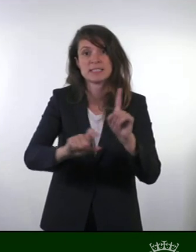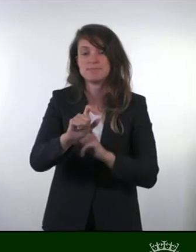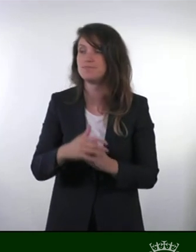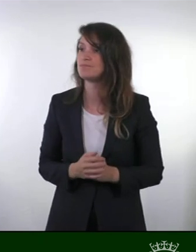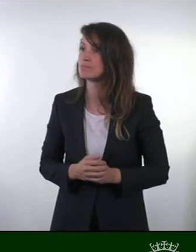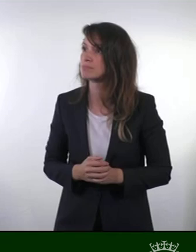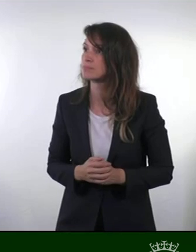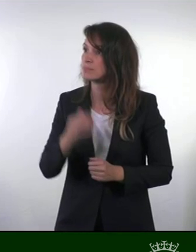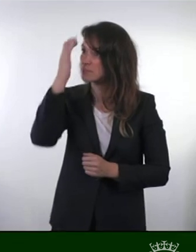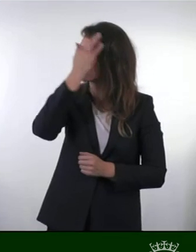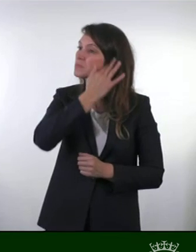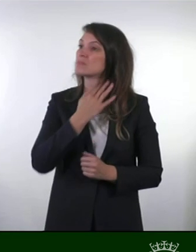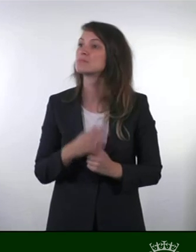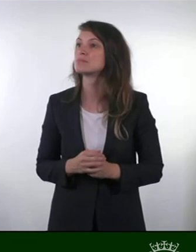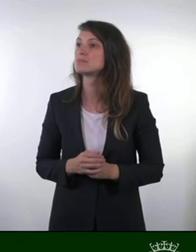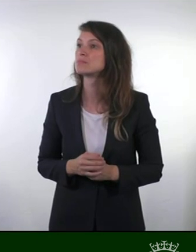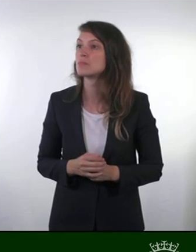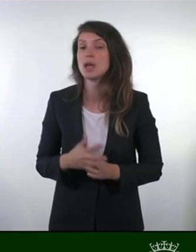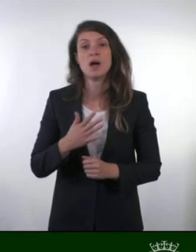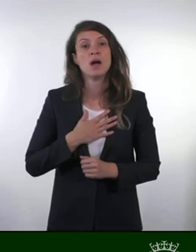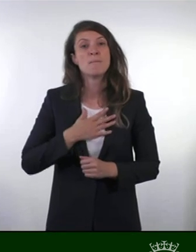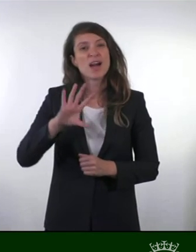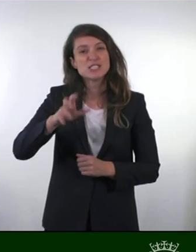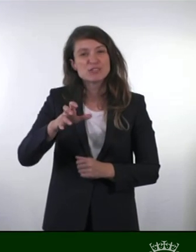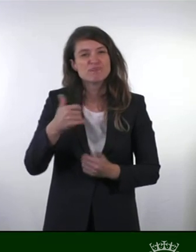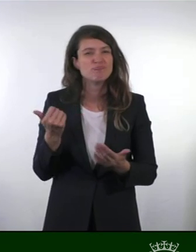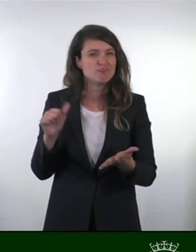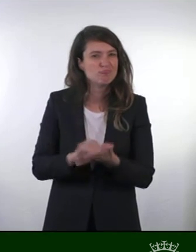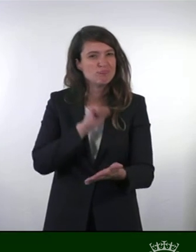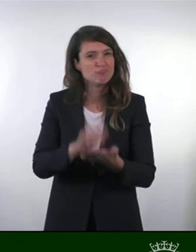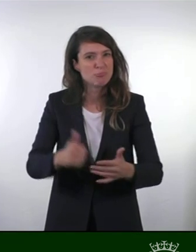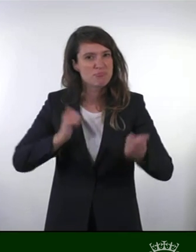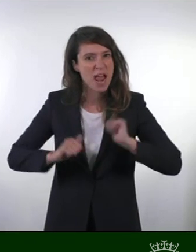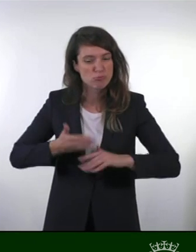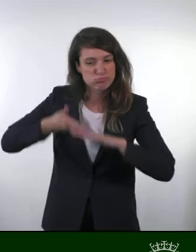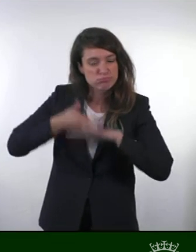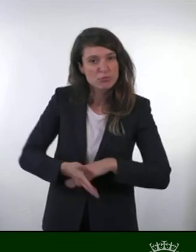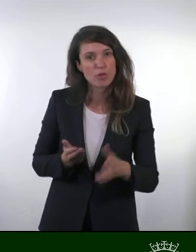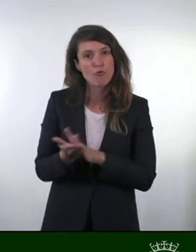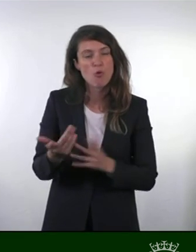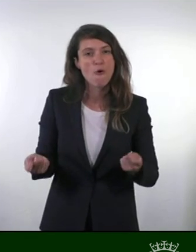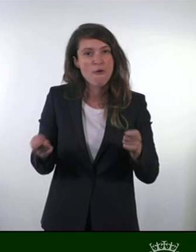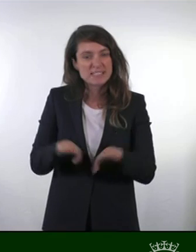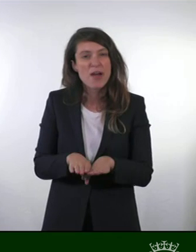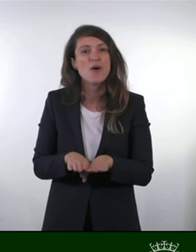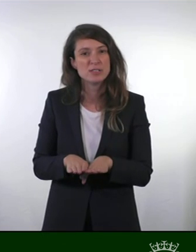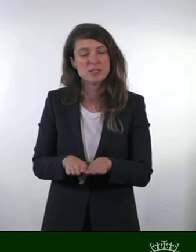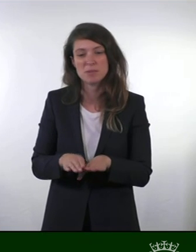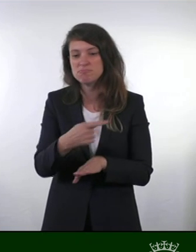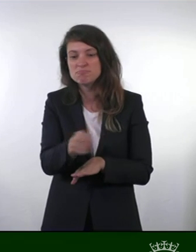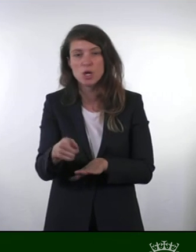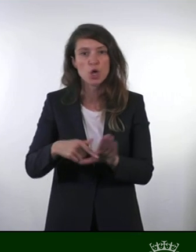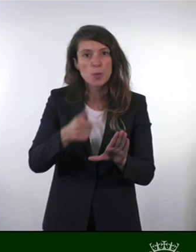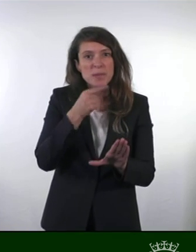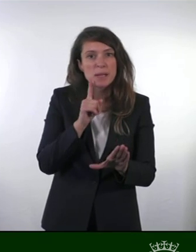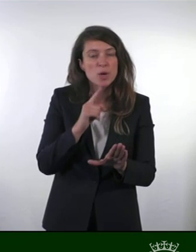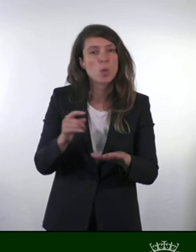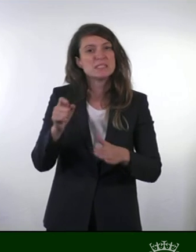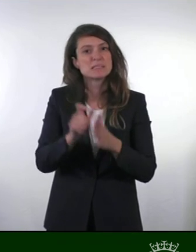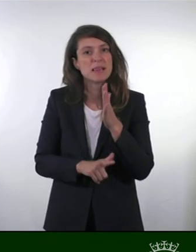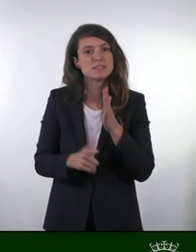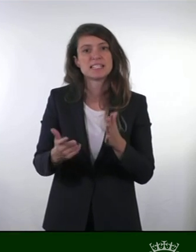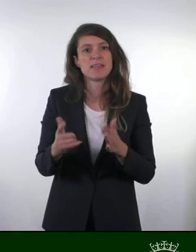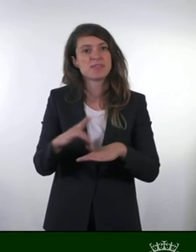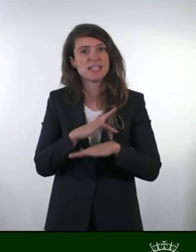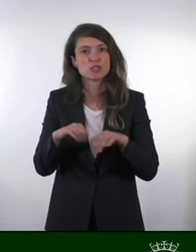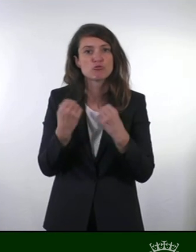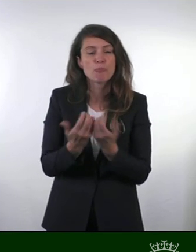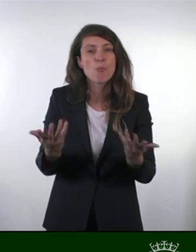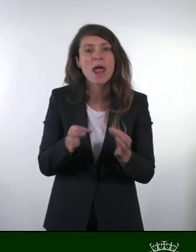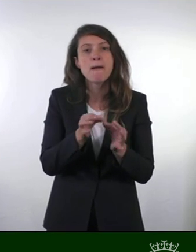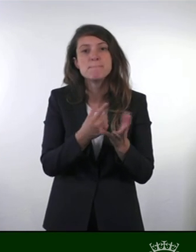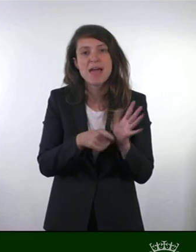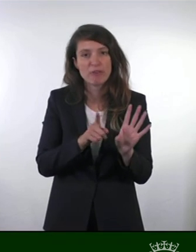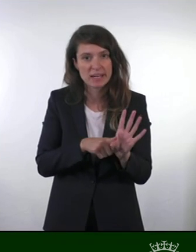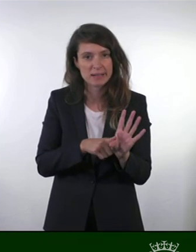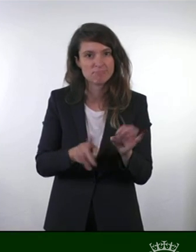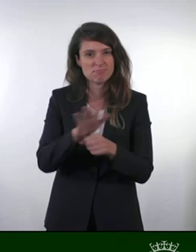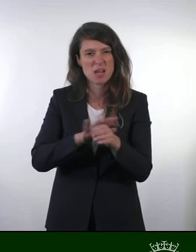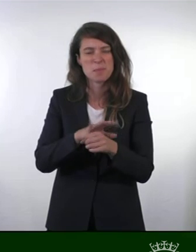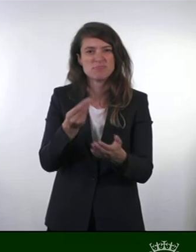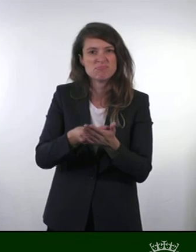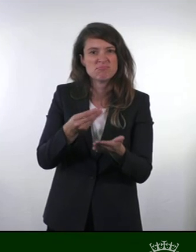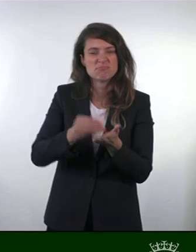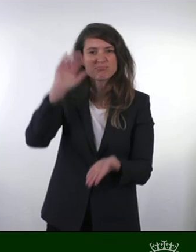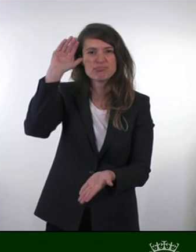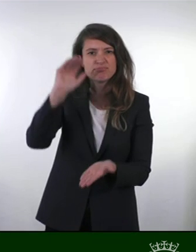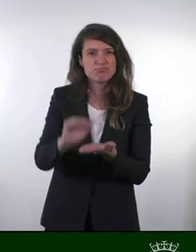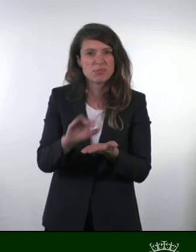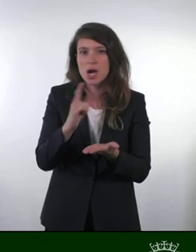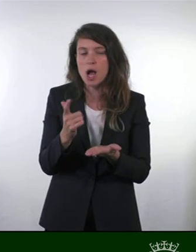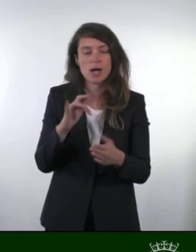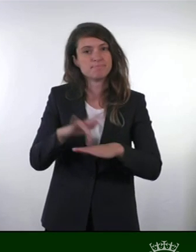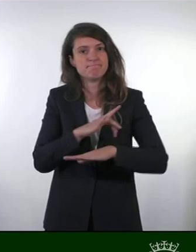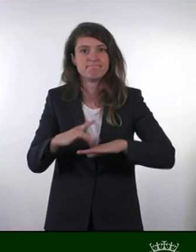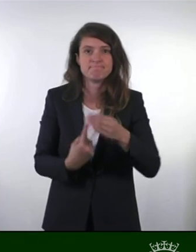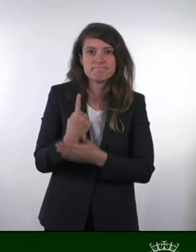The Met arts centre in my constituency is rightly proud of the work that it has done during lockdown, responding to the needs of young people and disability theatre groups in Bury, but its income has been decimated due to the fact that it is unable to stage events.